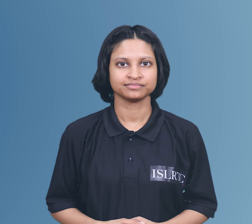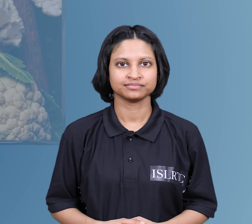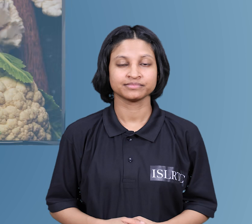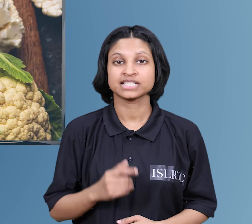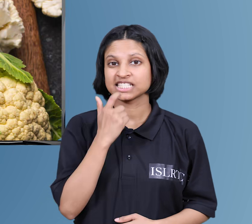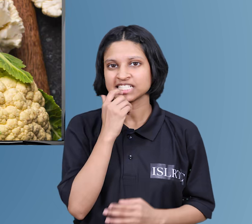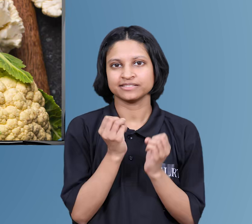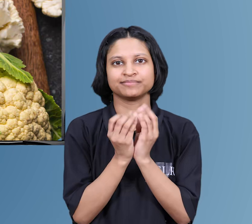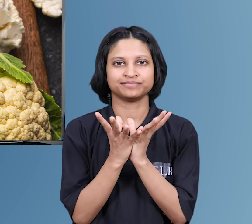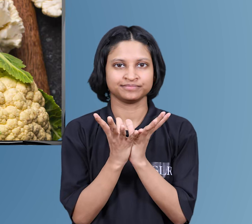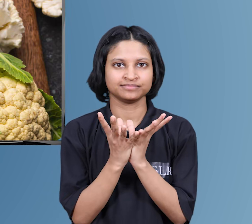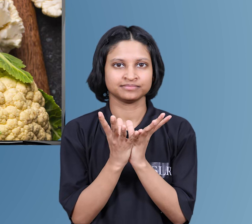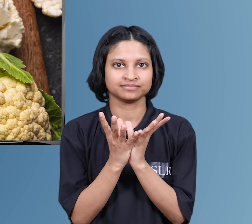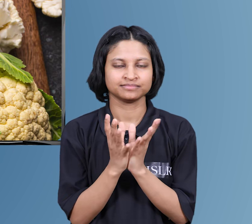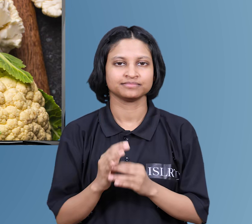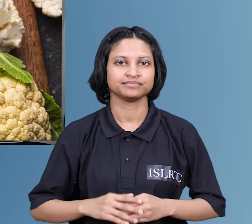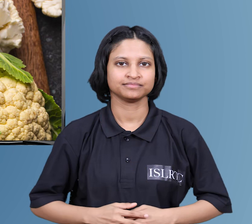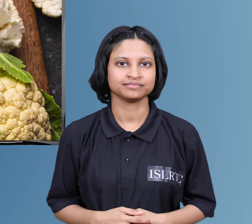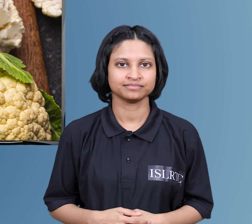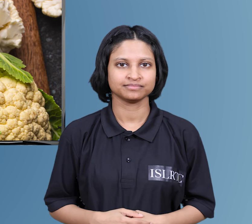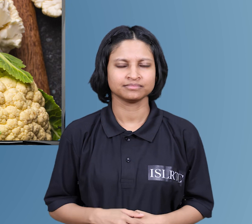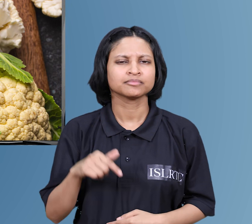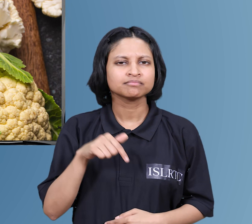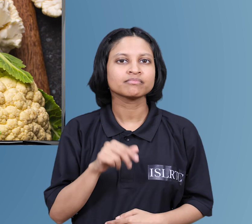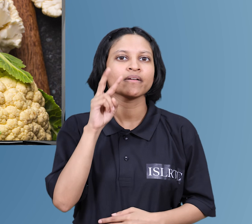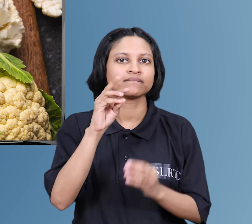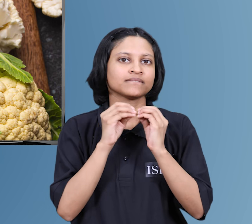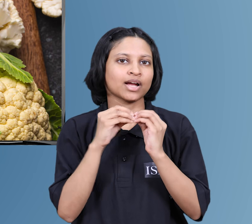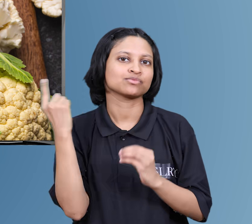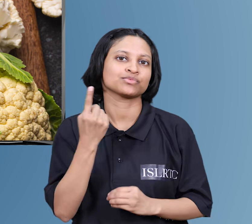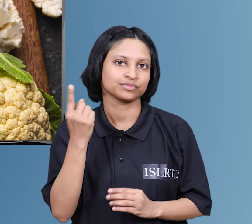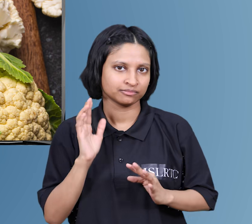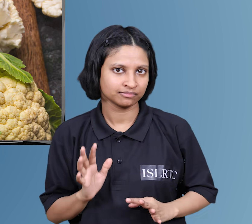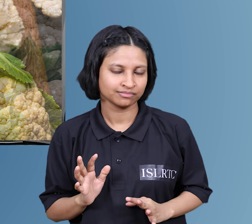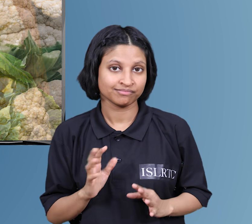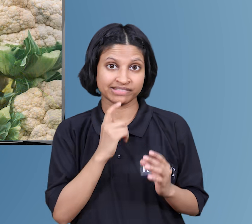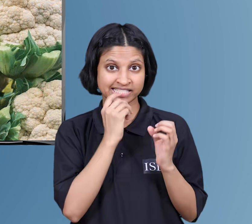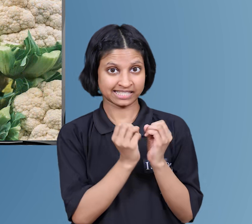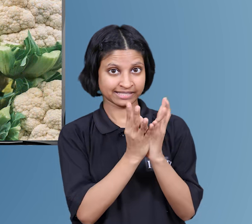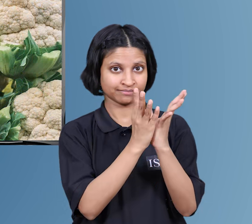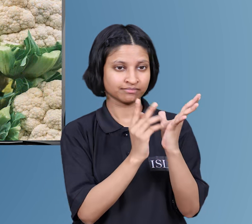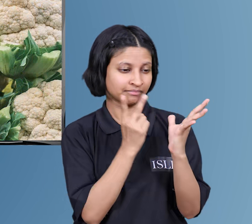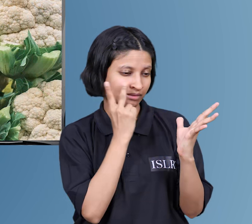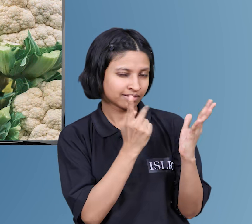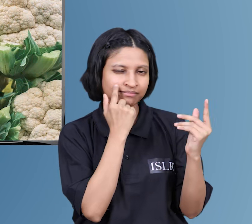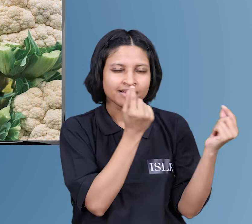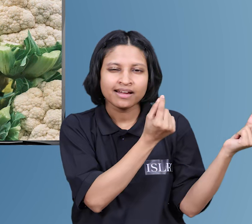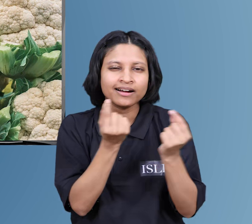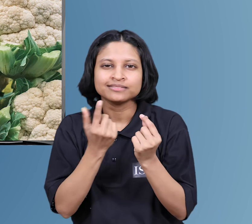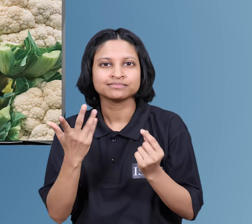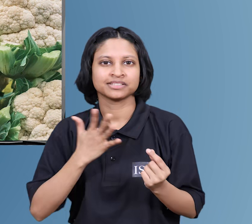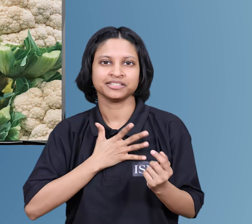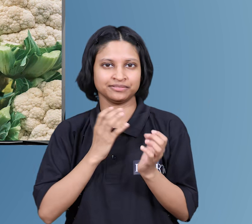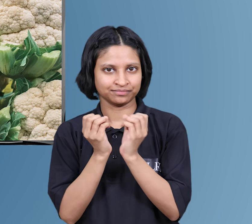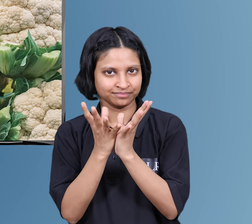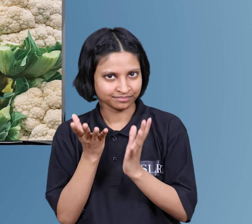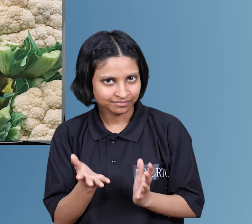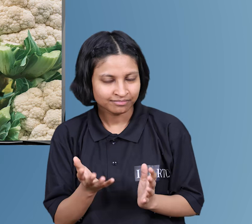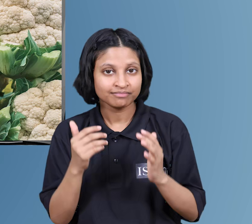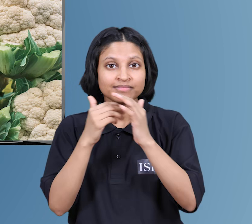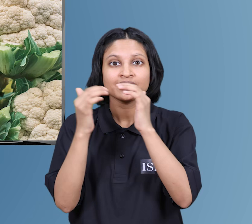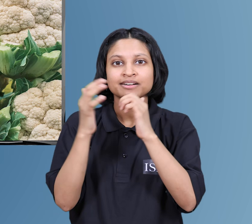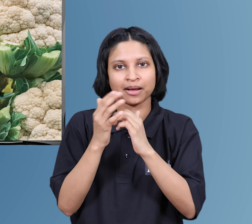Cauliflower A white vegetable related to broccoli and cabbage.